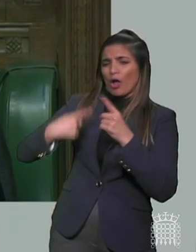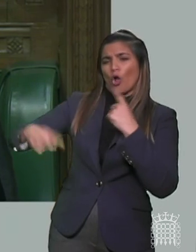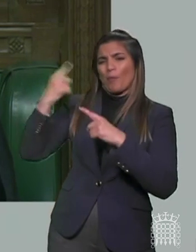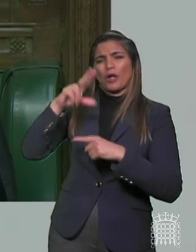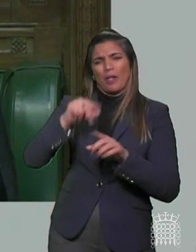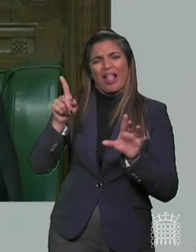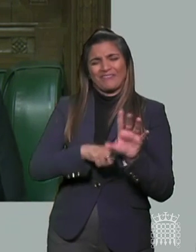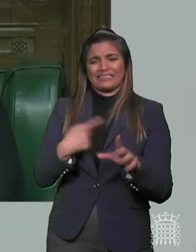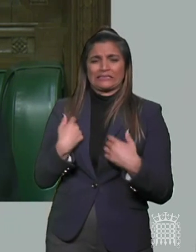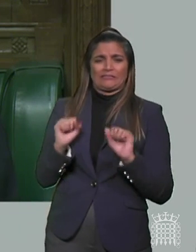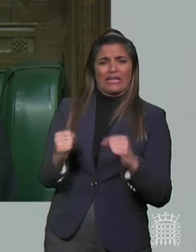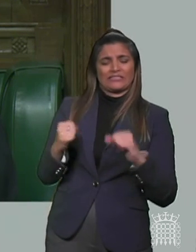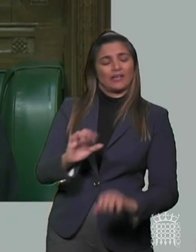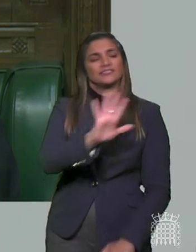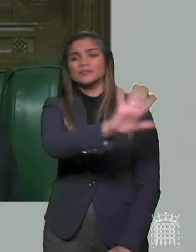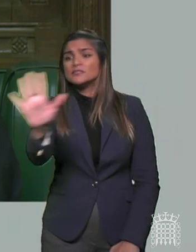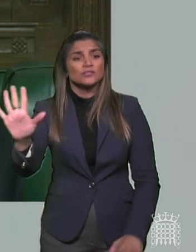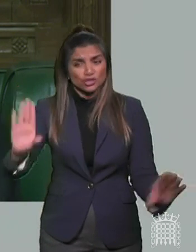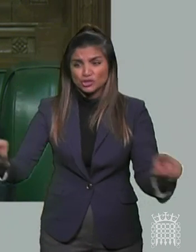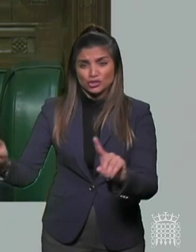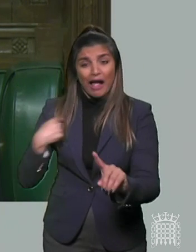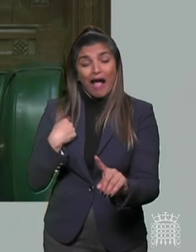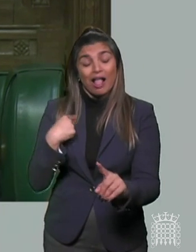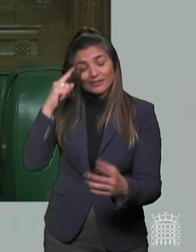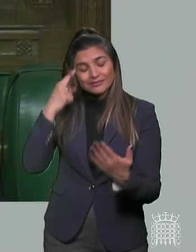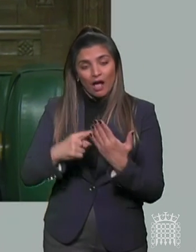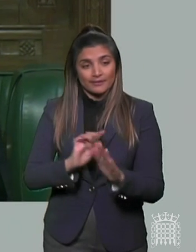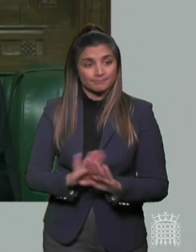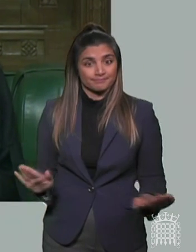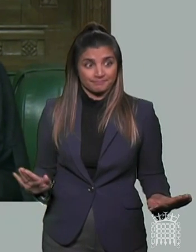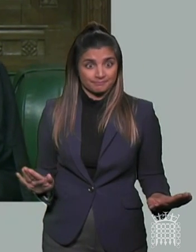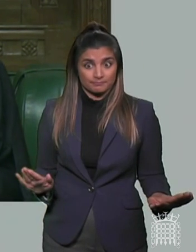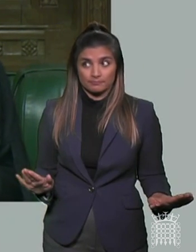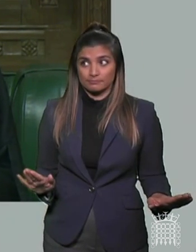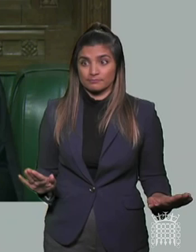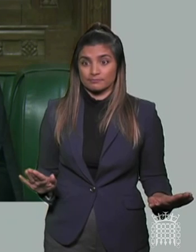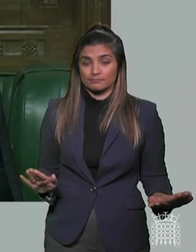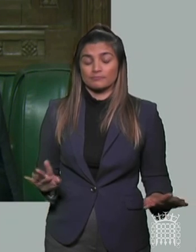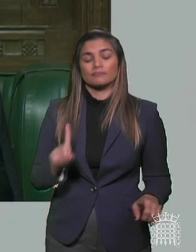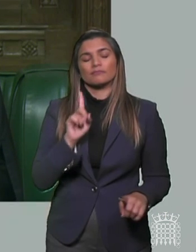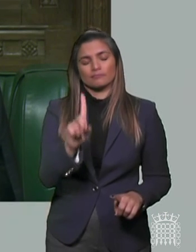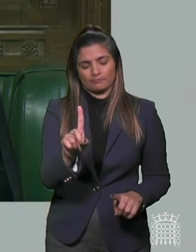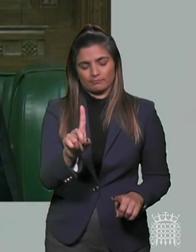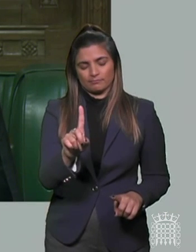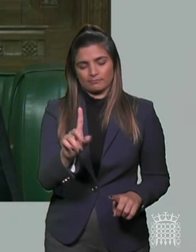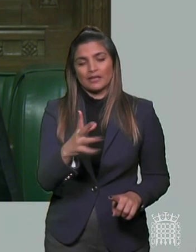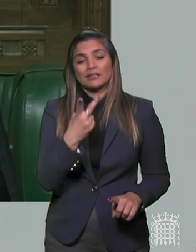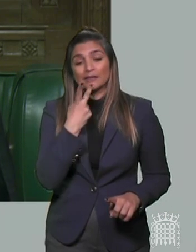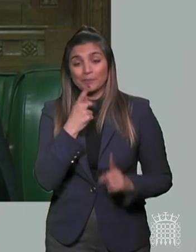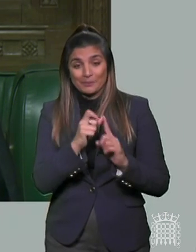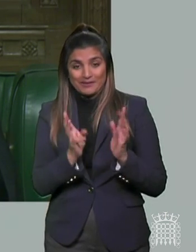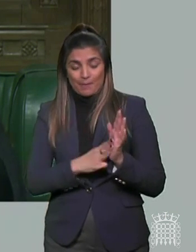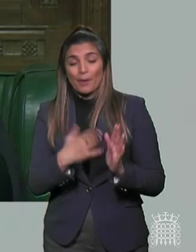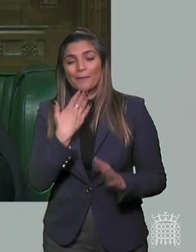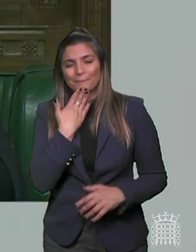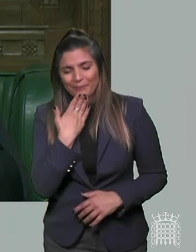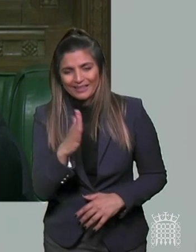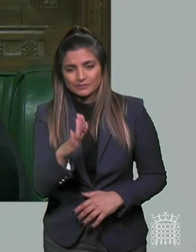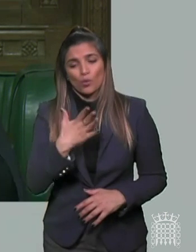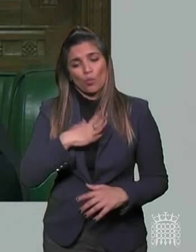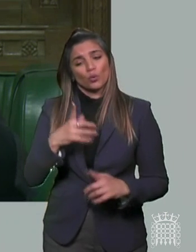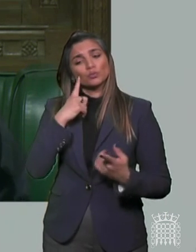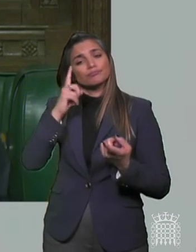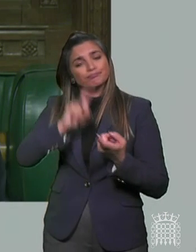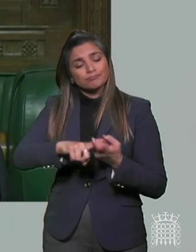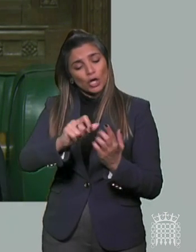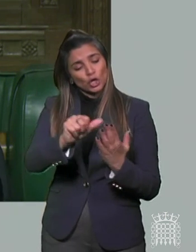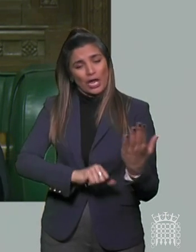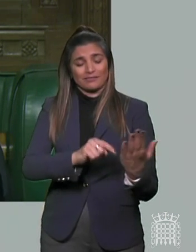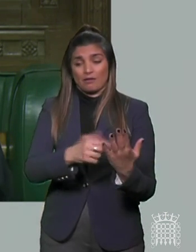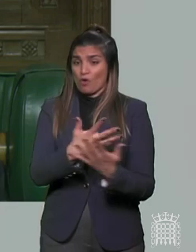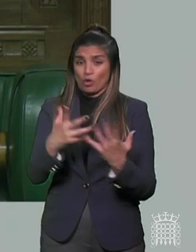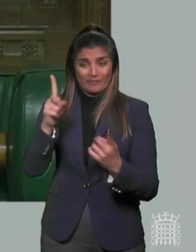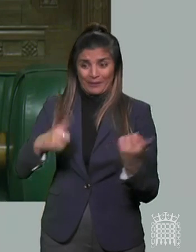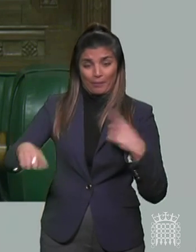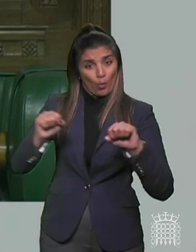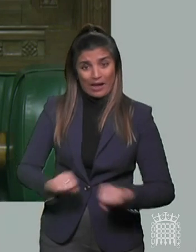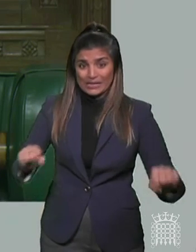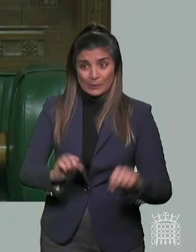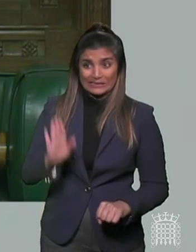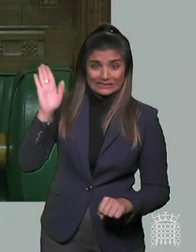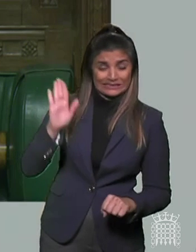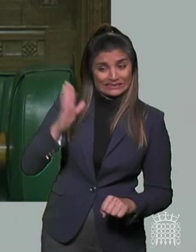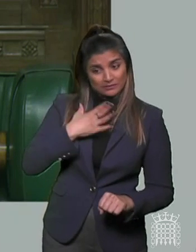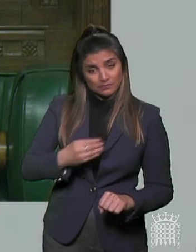What we want to do— I will decide, thank you. What I want you to do, Deputy Prime Minister, please, is to try to stick to the general rules without talking about history.